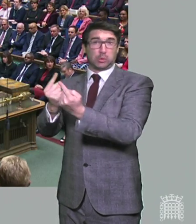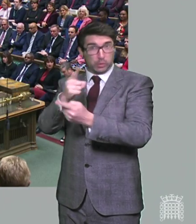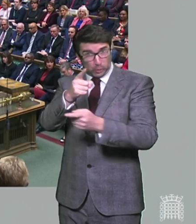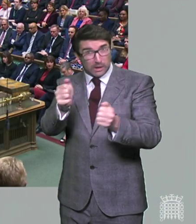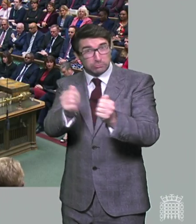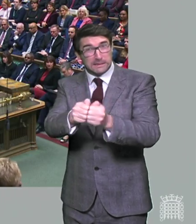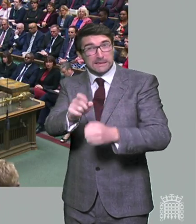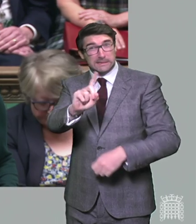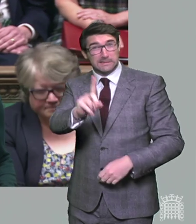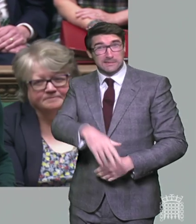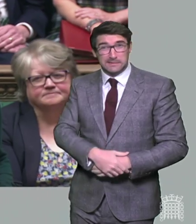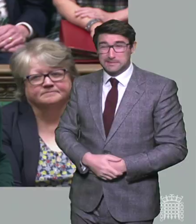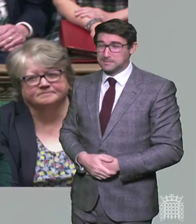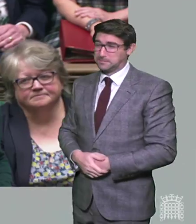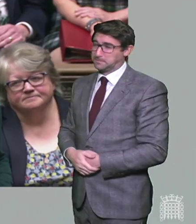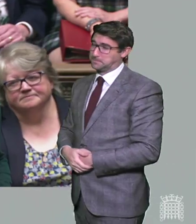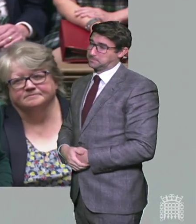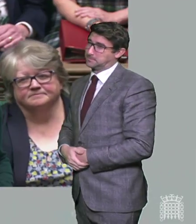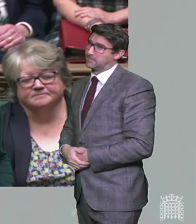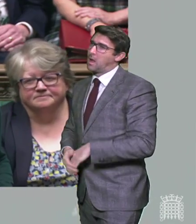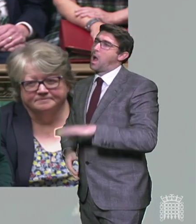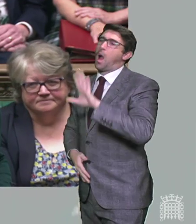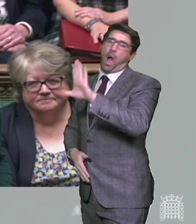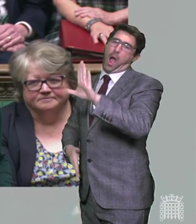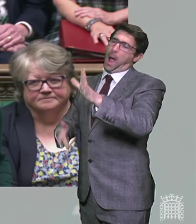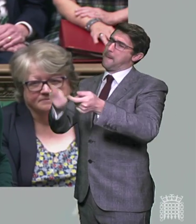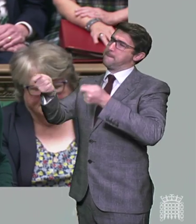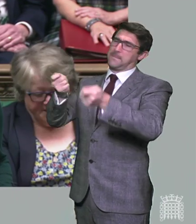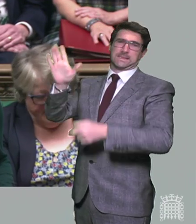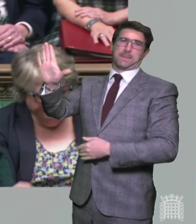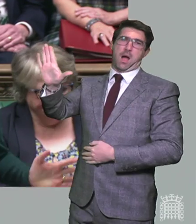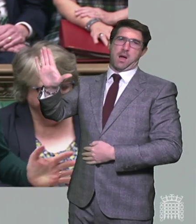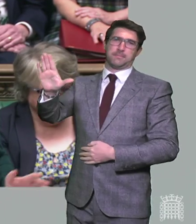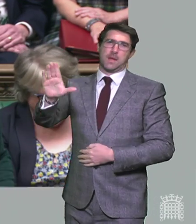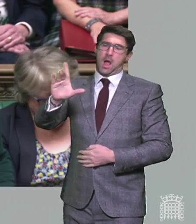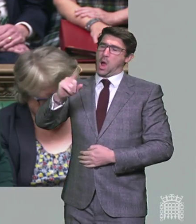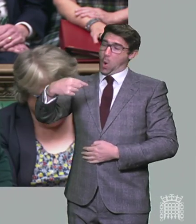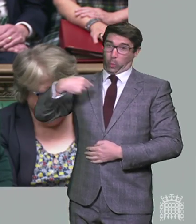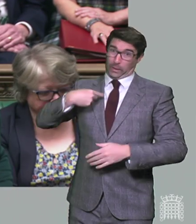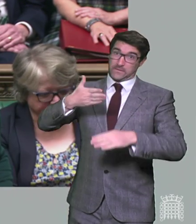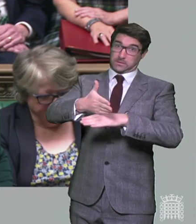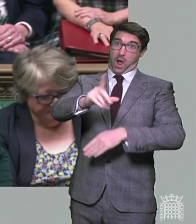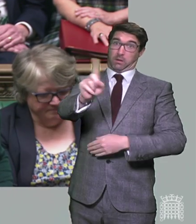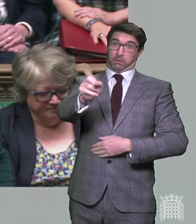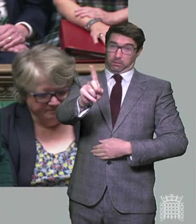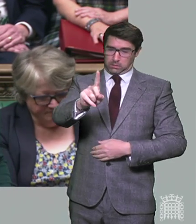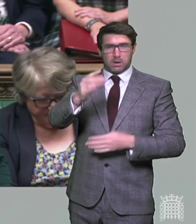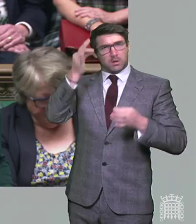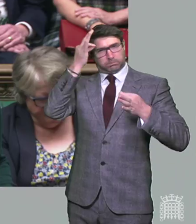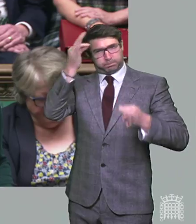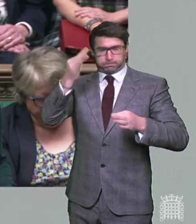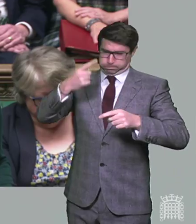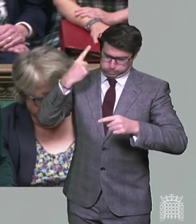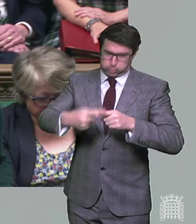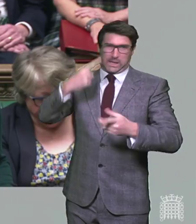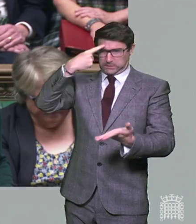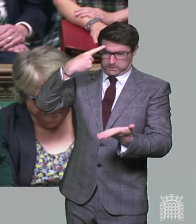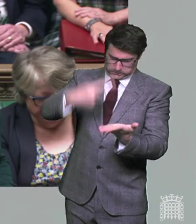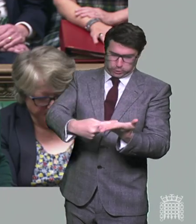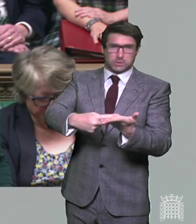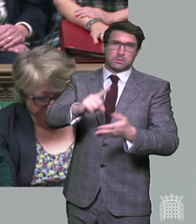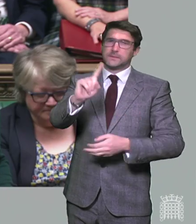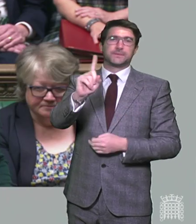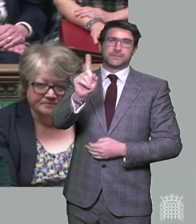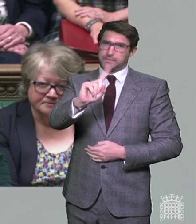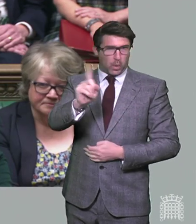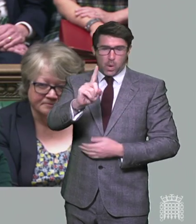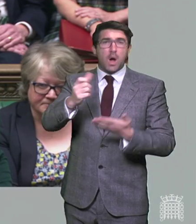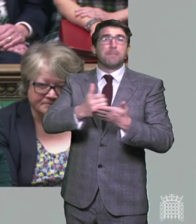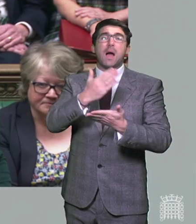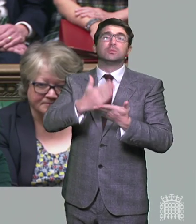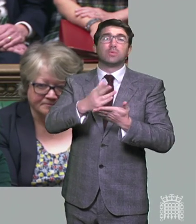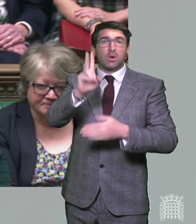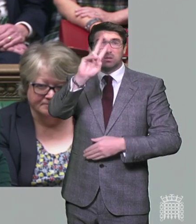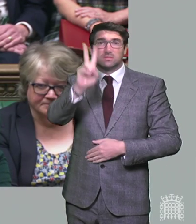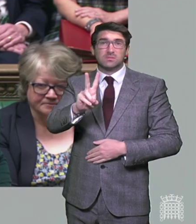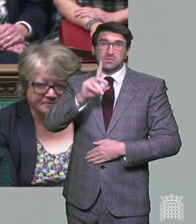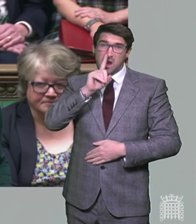We have taken decisive action to make sure that people are not facing energy bills of £6,000 for two years.